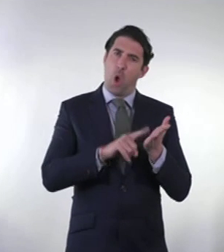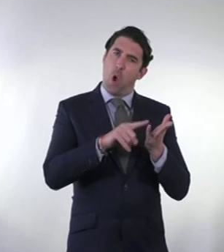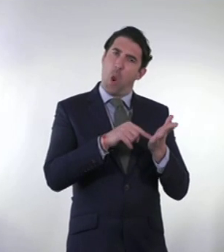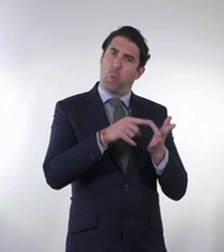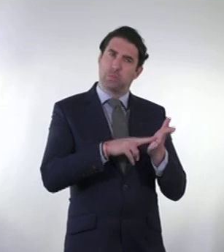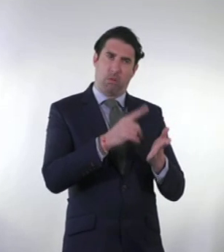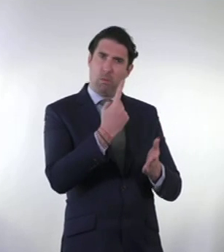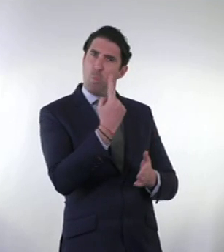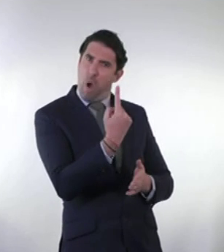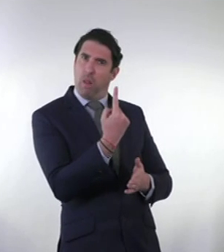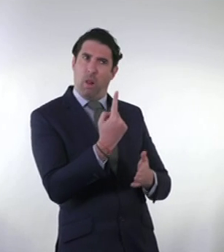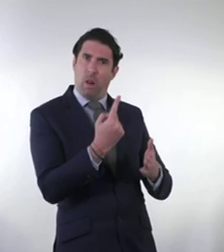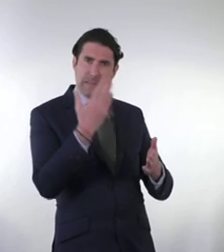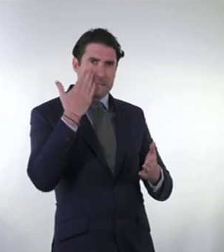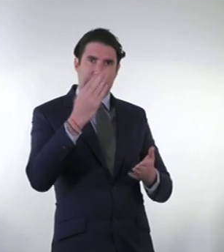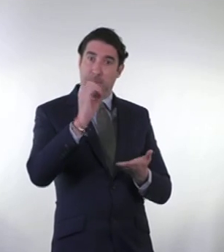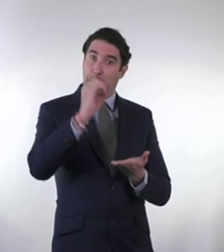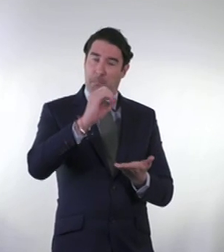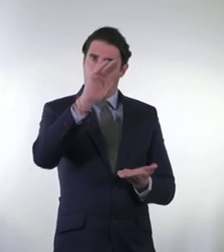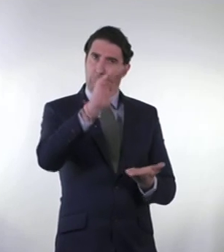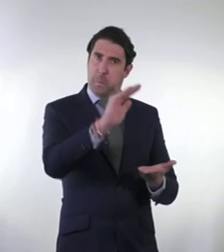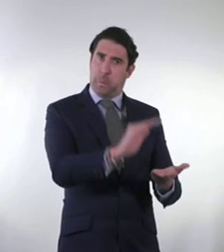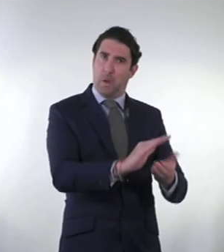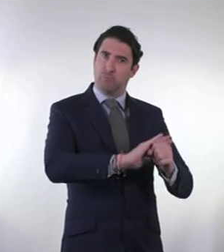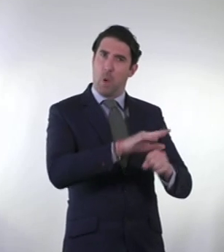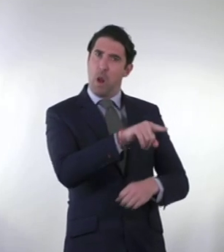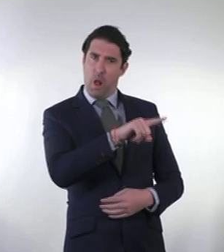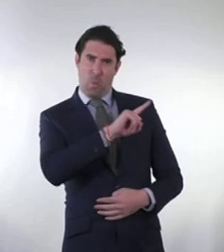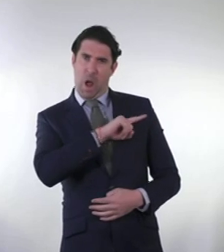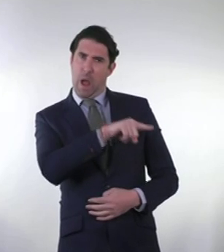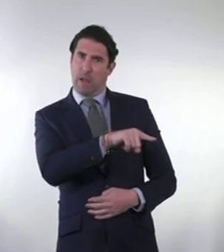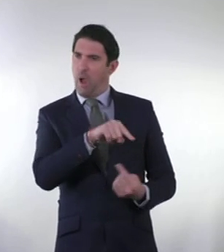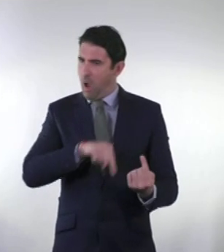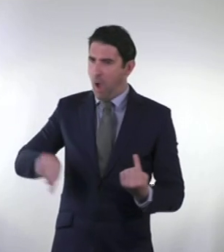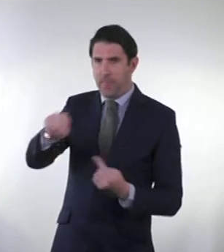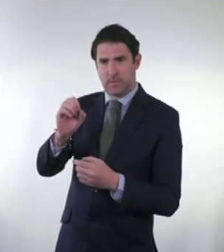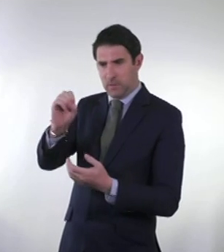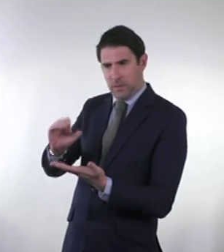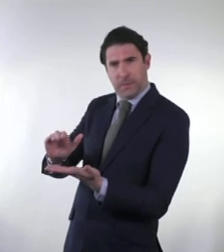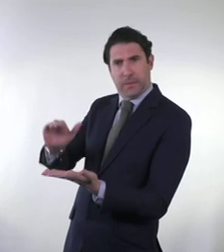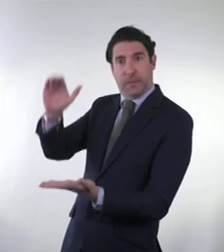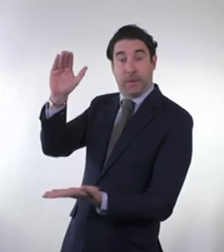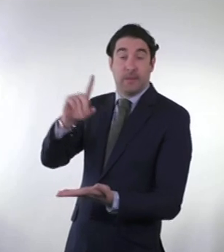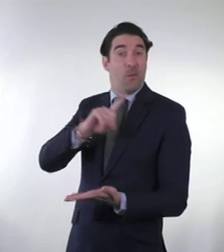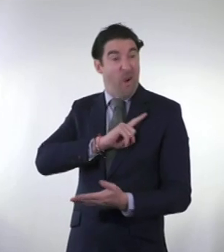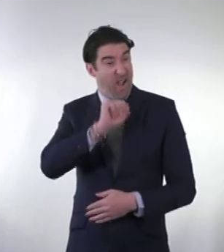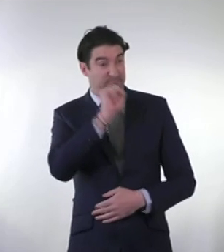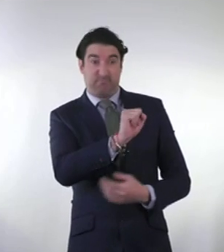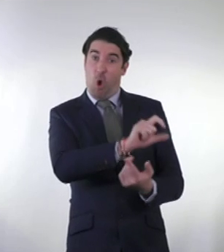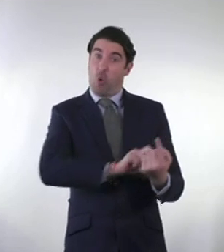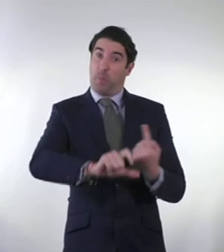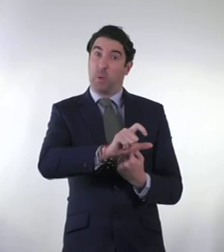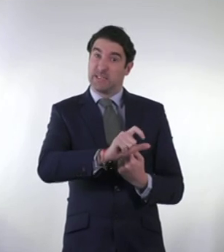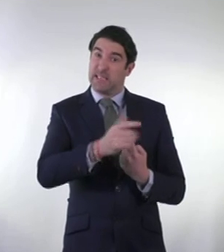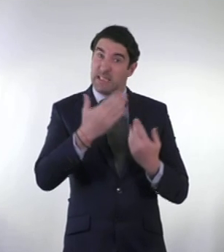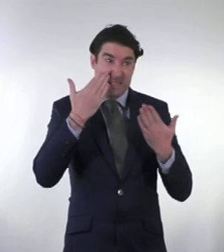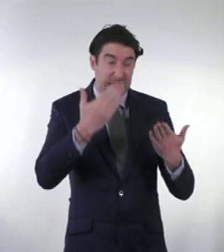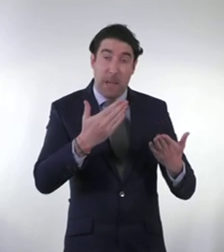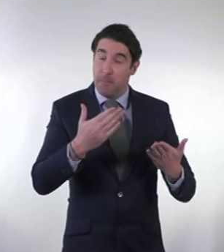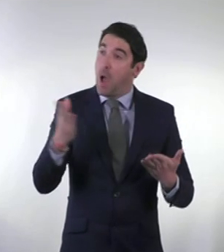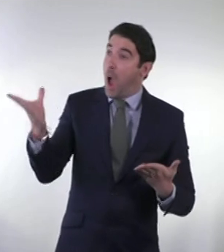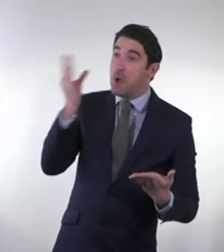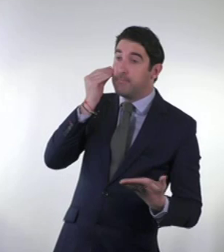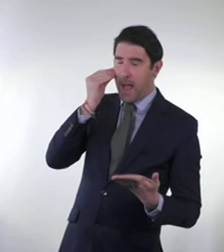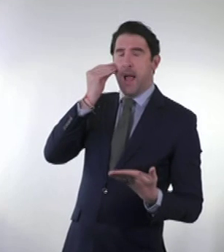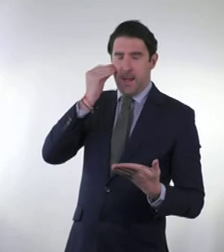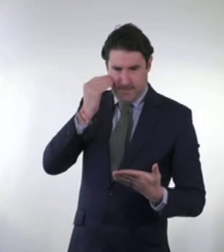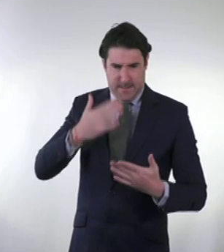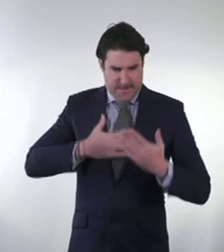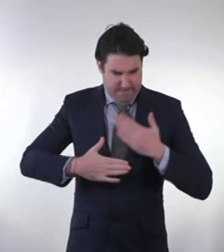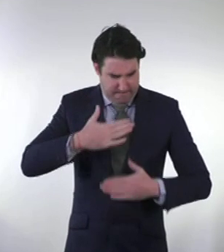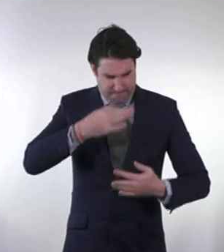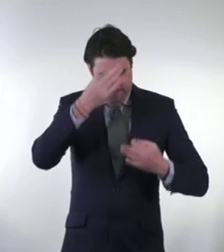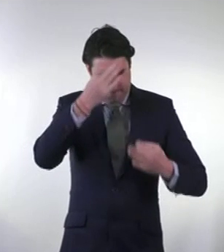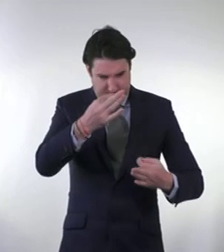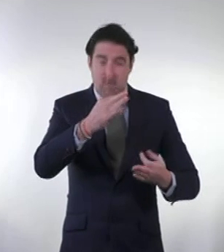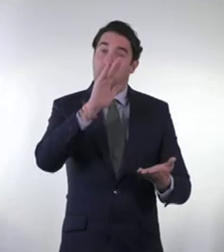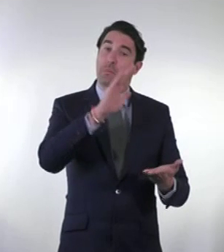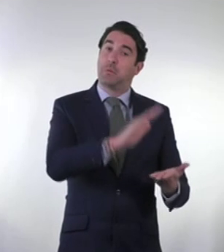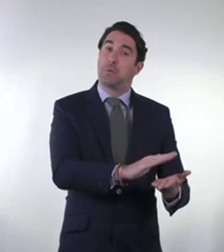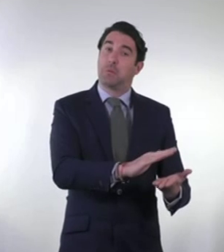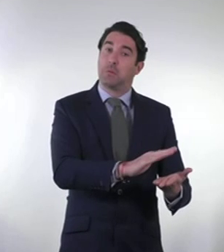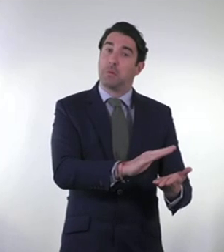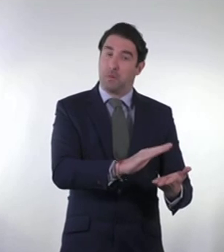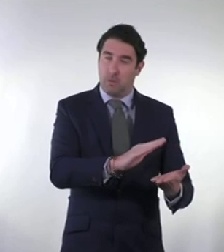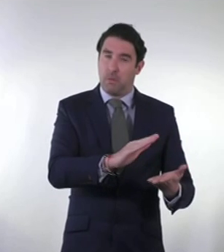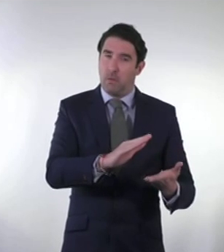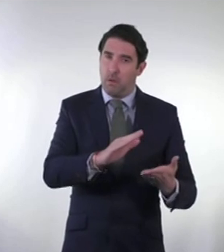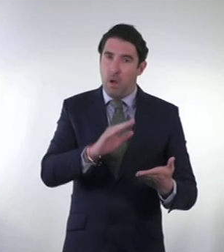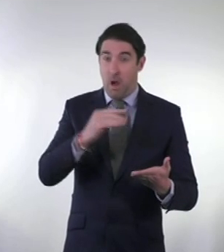That is the way forward for the entire country, that is what we did before, in March and April, and I have no doubt that that is what we are going to do again.